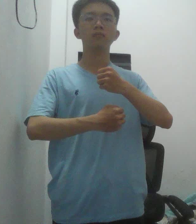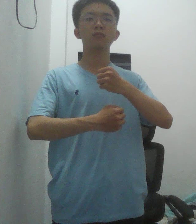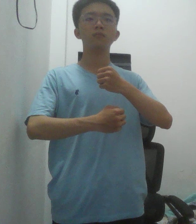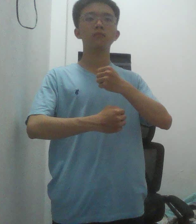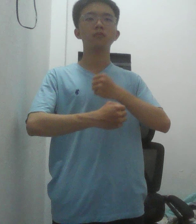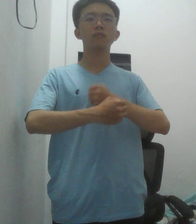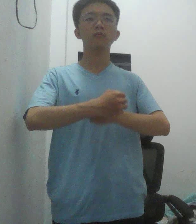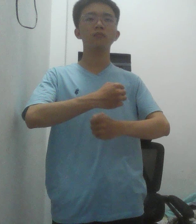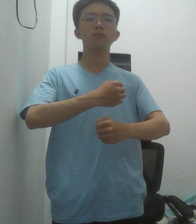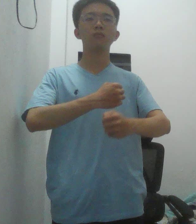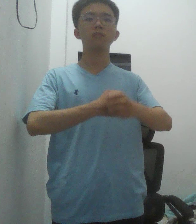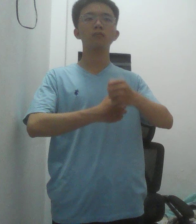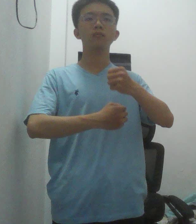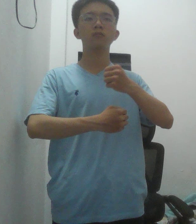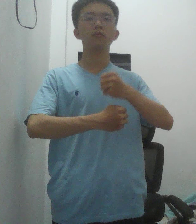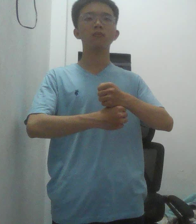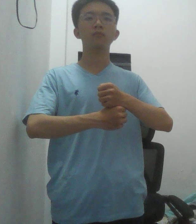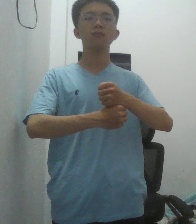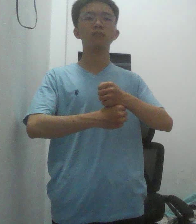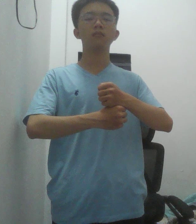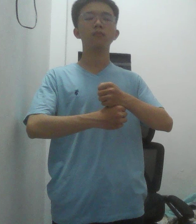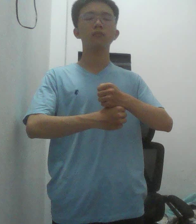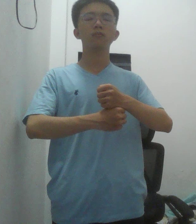nam